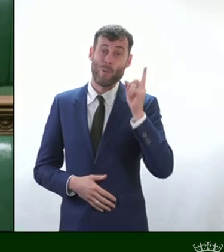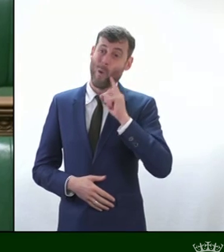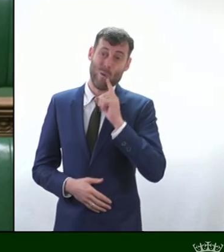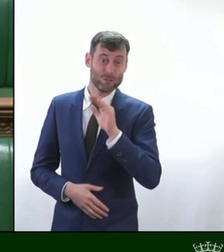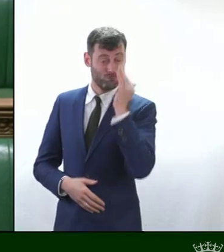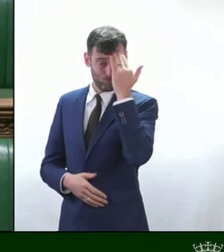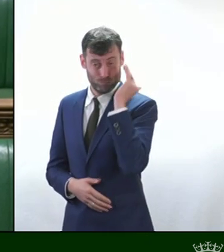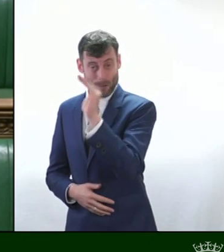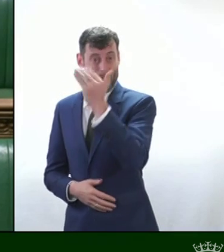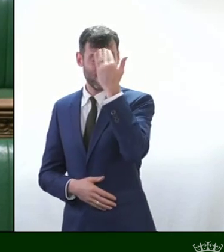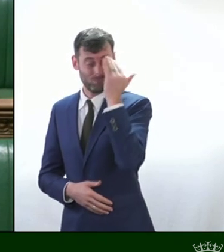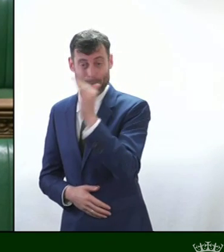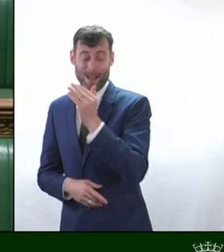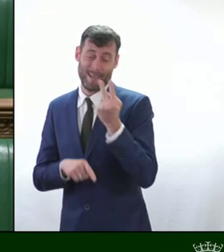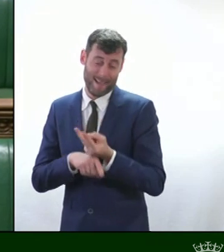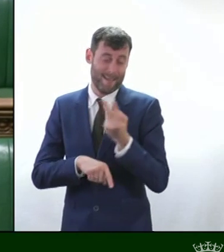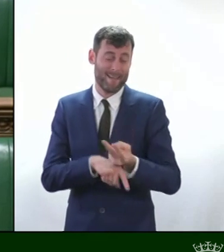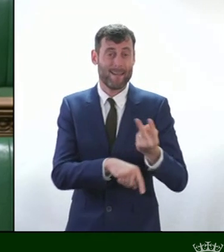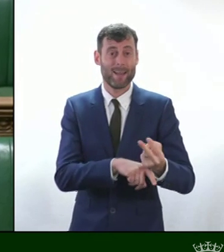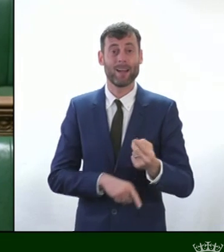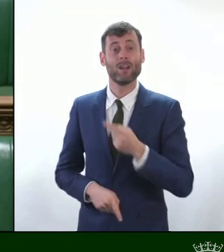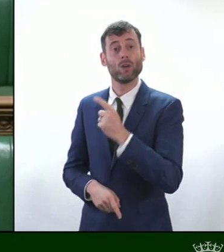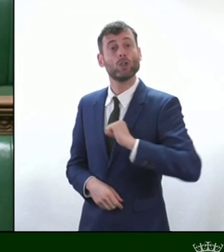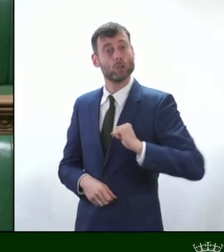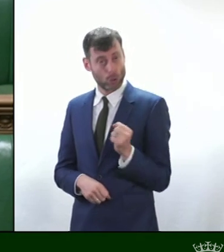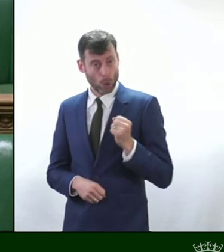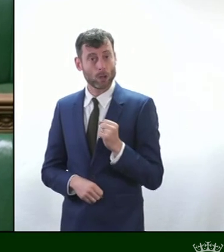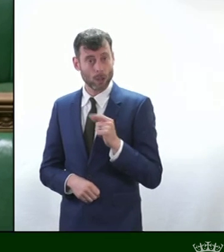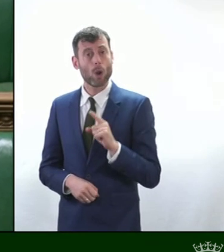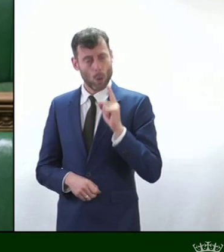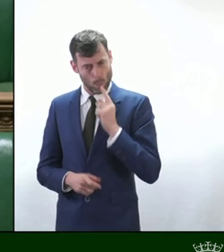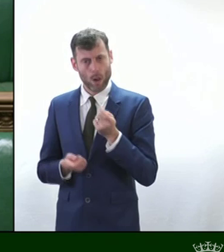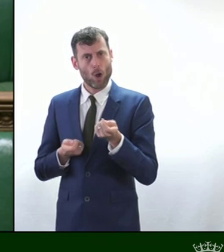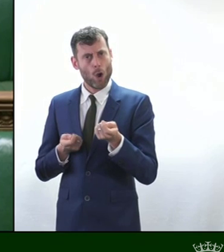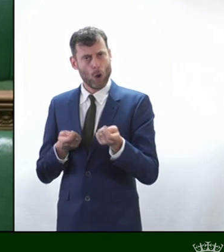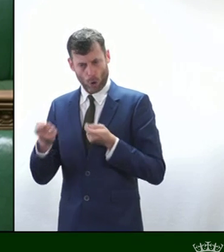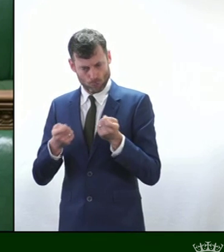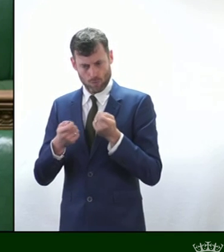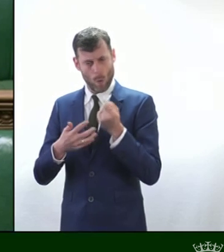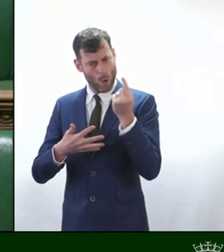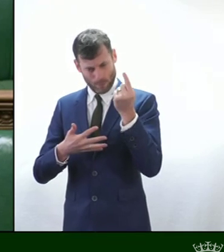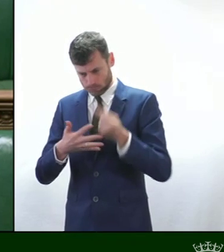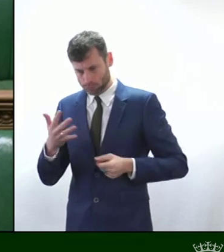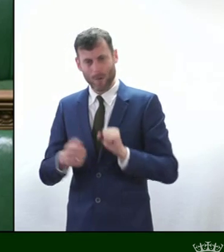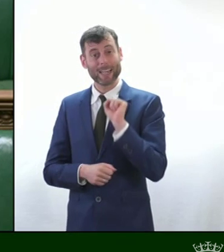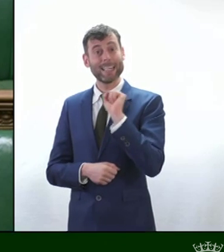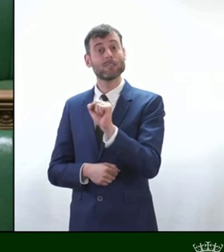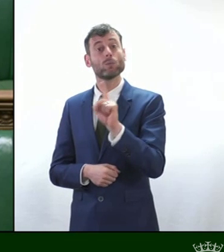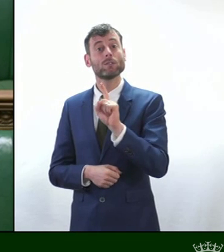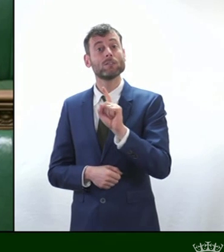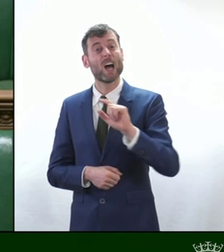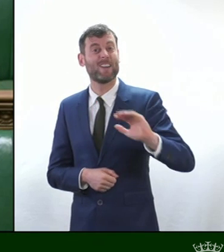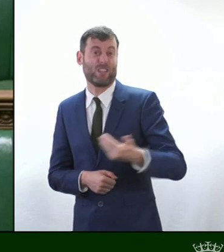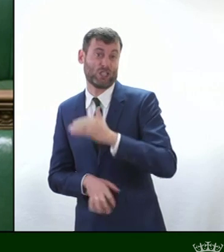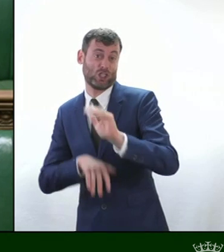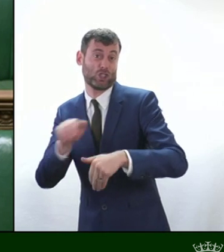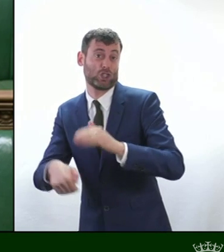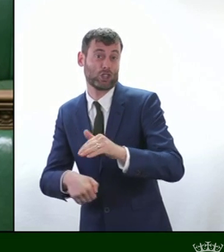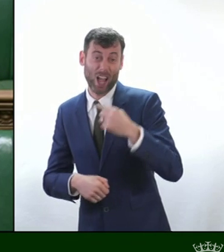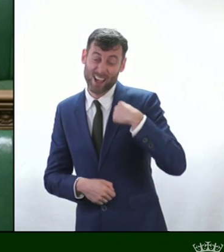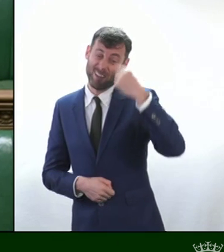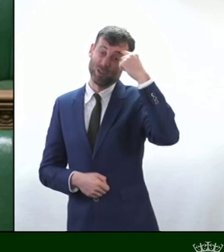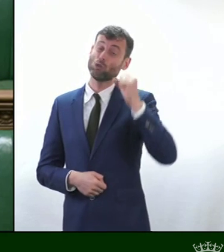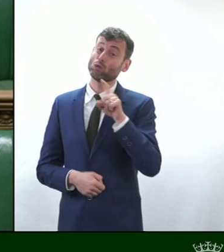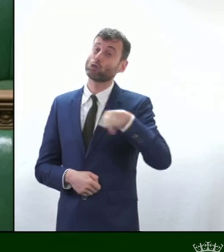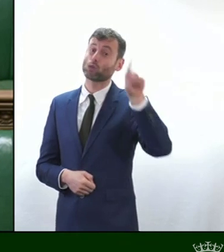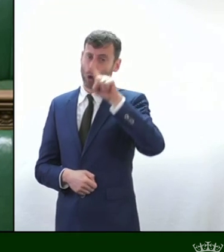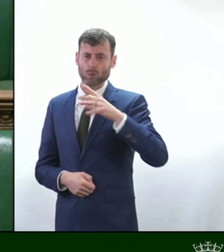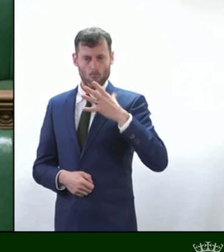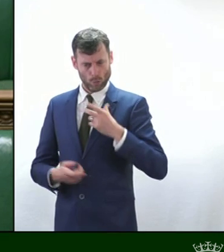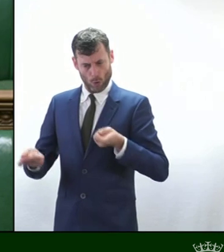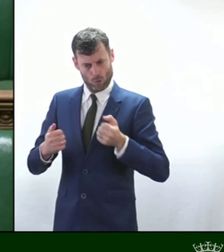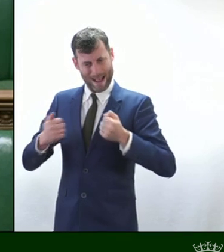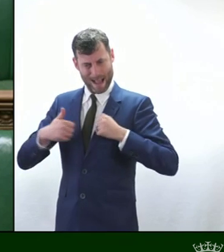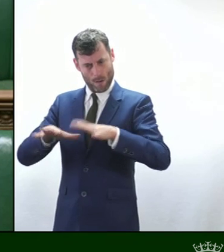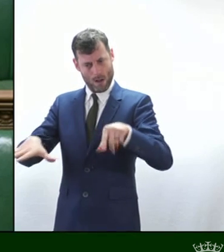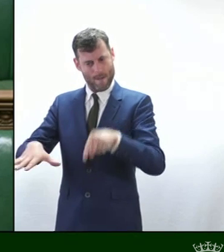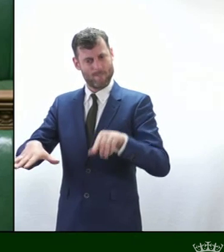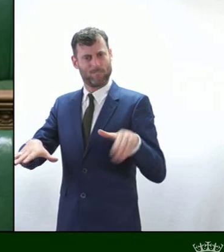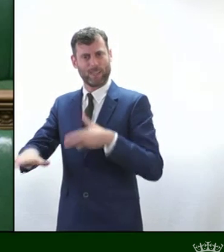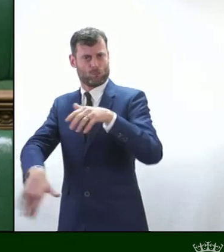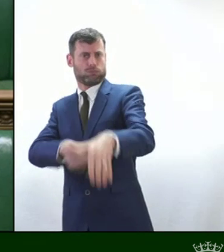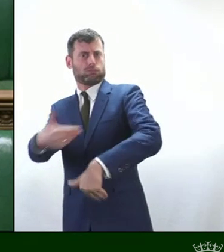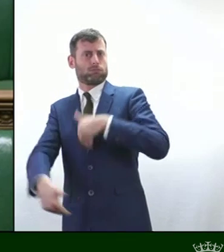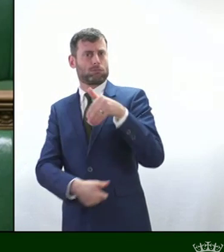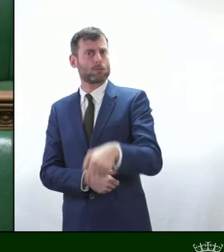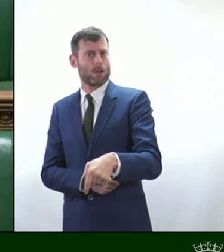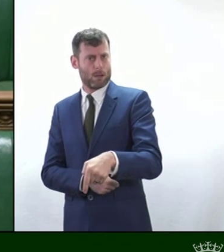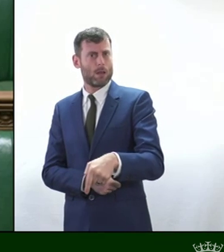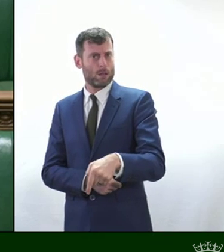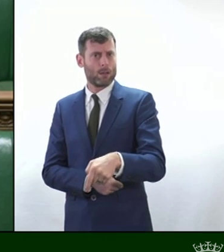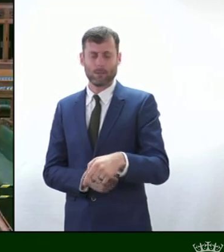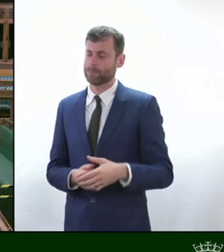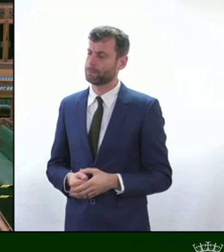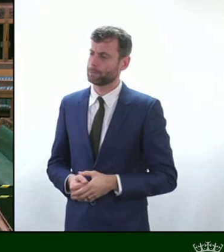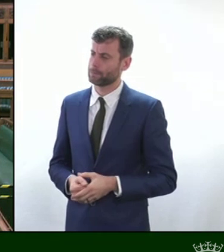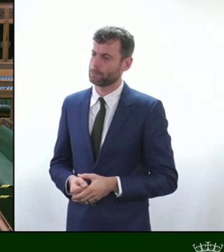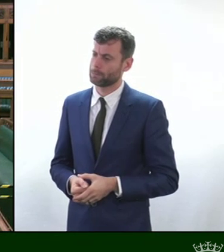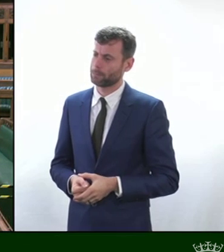Member for Ross, Skye and Lochaber , that, in spite of all his jeering, Scotland will take back control of colossal quantities of fish, which is something that the people of Scotland deserve to be able to exploit for the advantage of those communities.